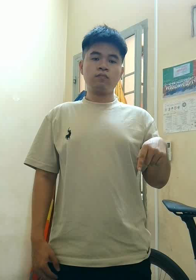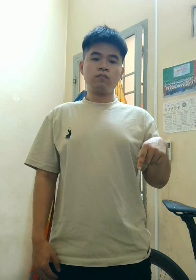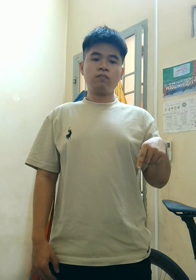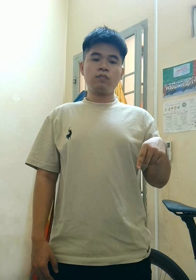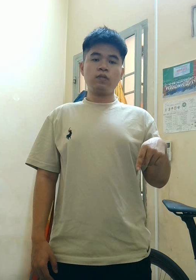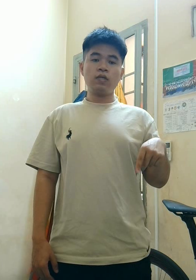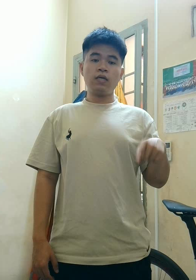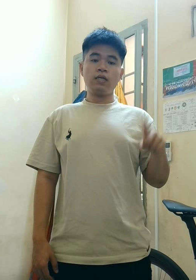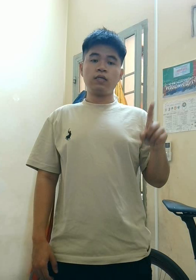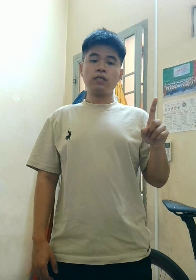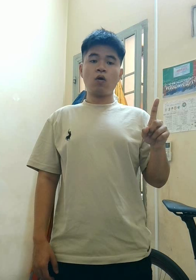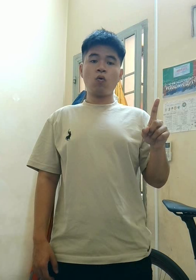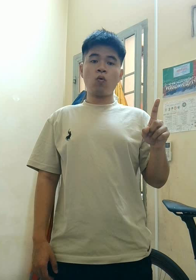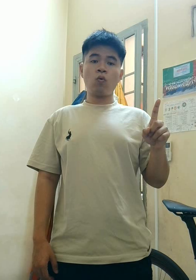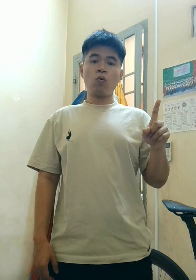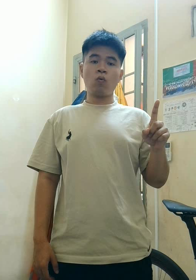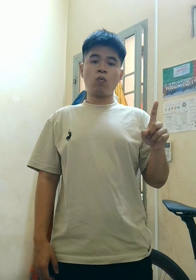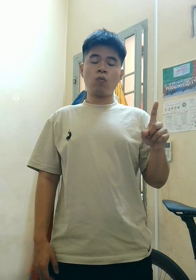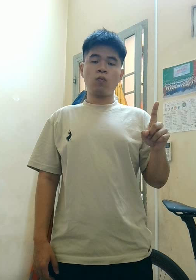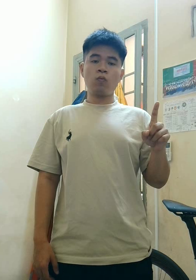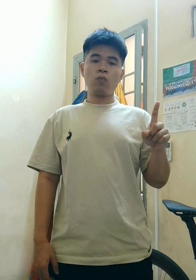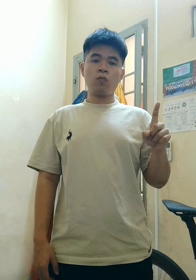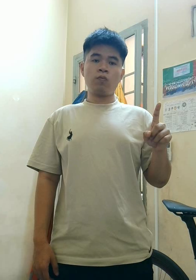di dau